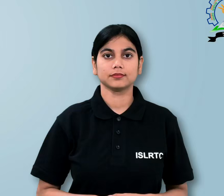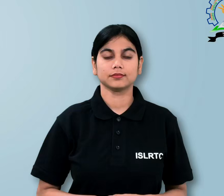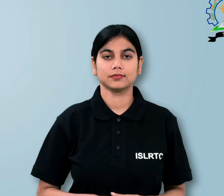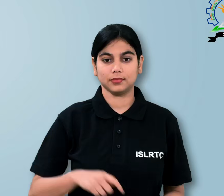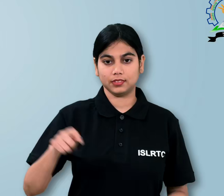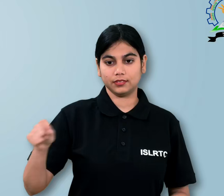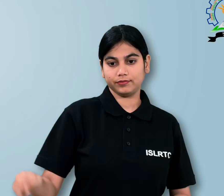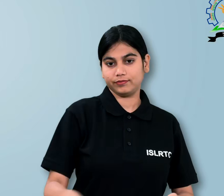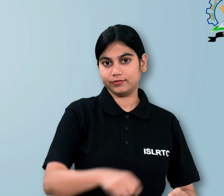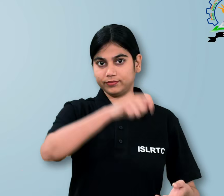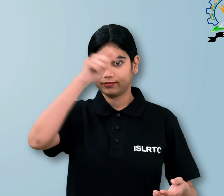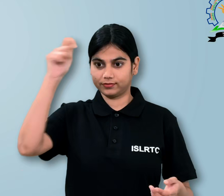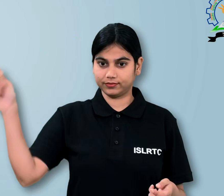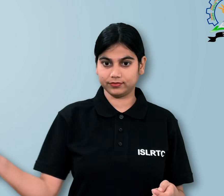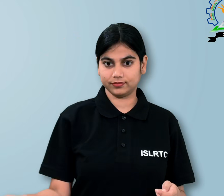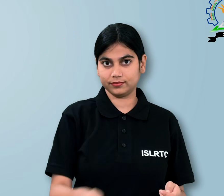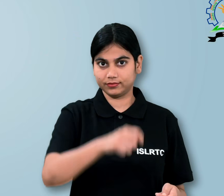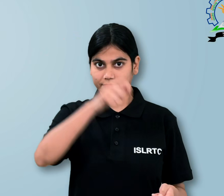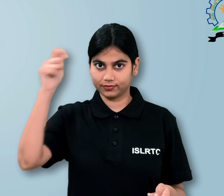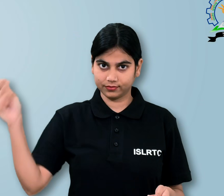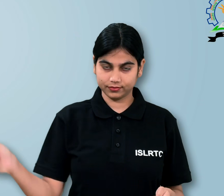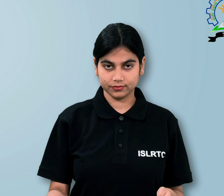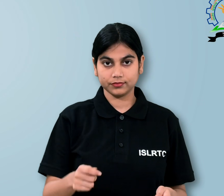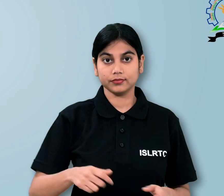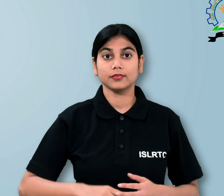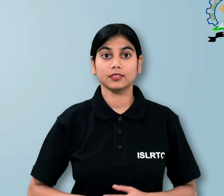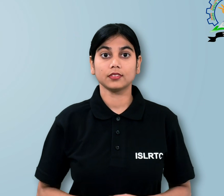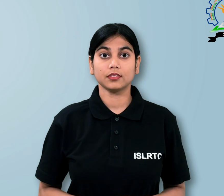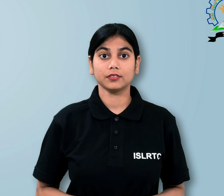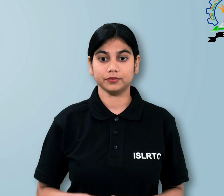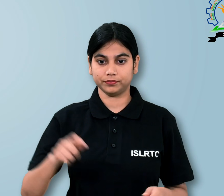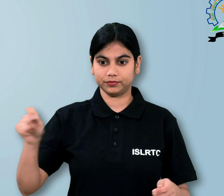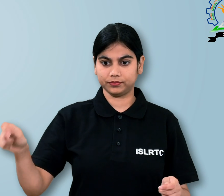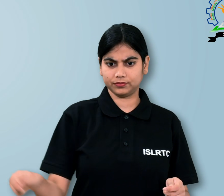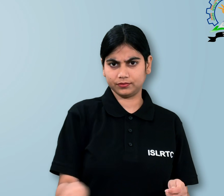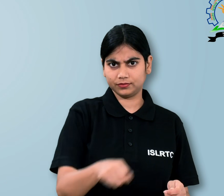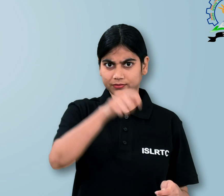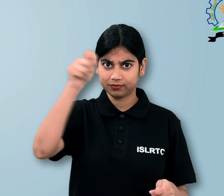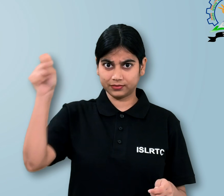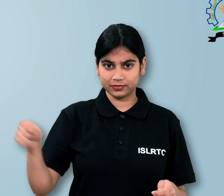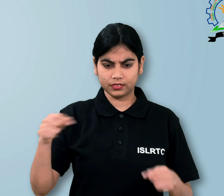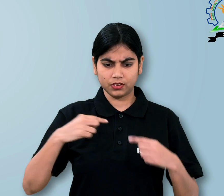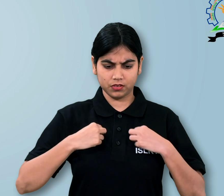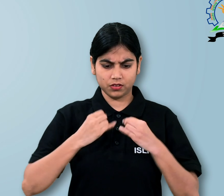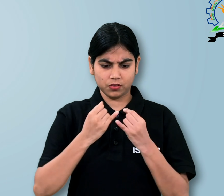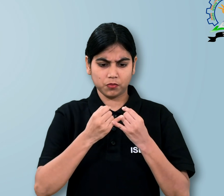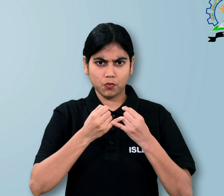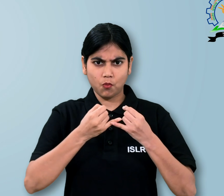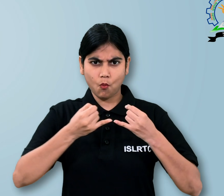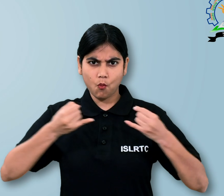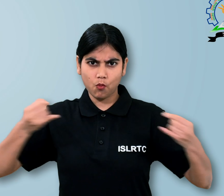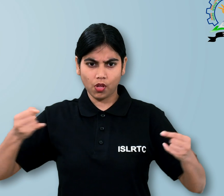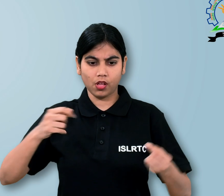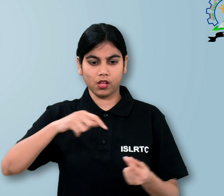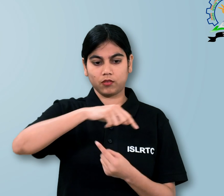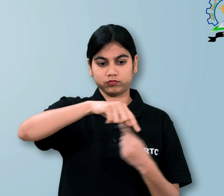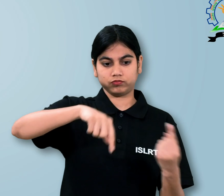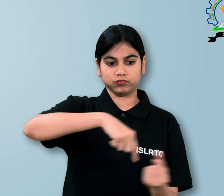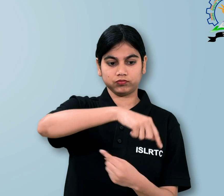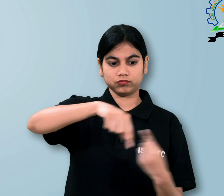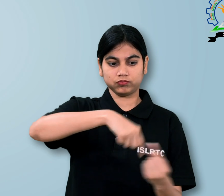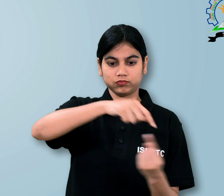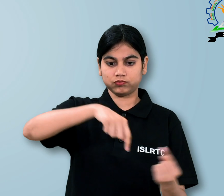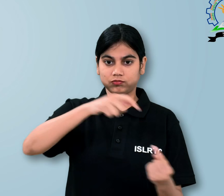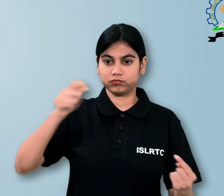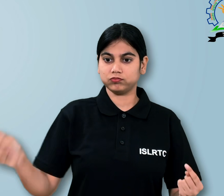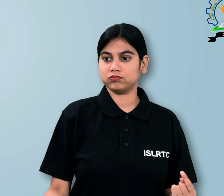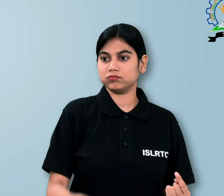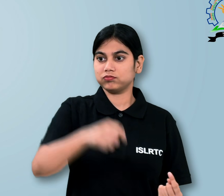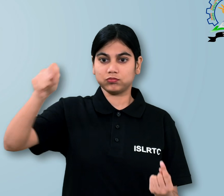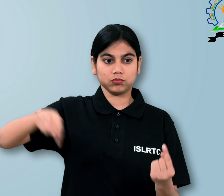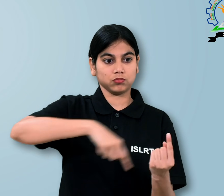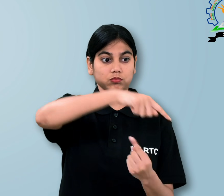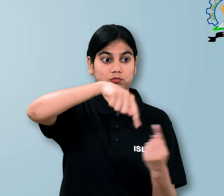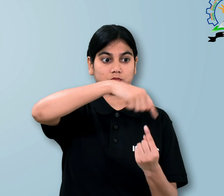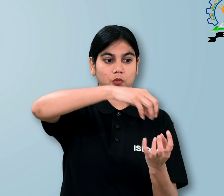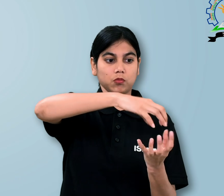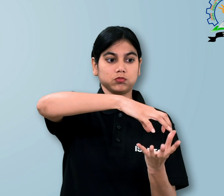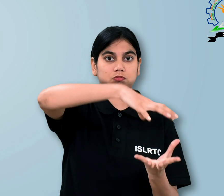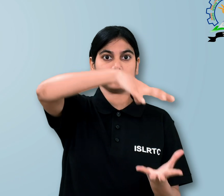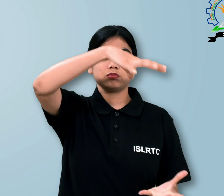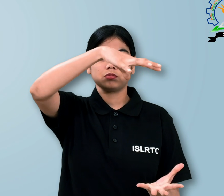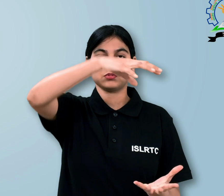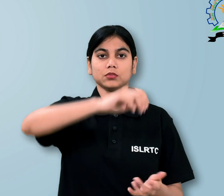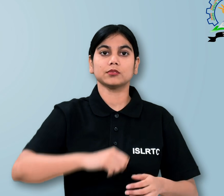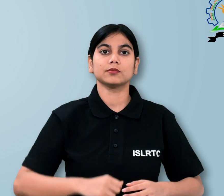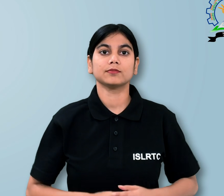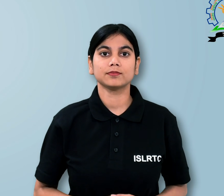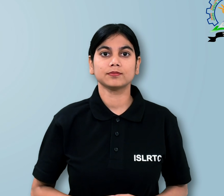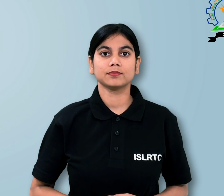Spinning Wheel A spinning wheel (also known as Charkha) is a device for spinning thread or yarn from fibres.